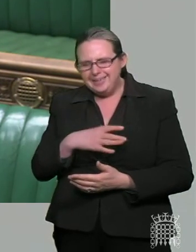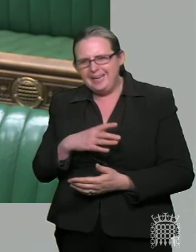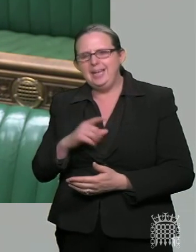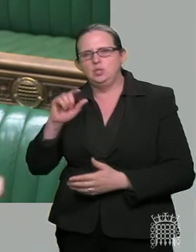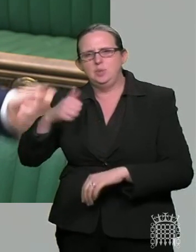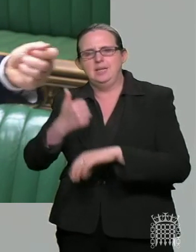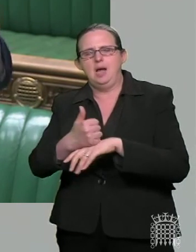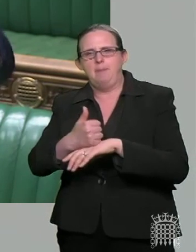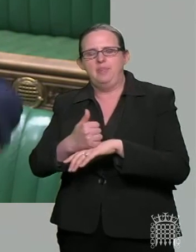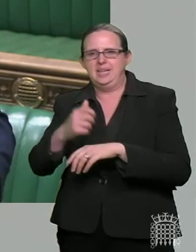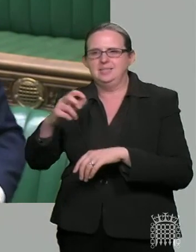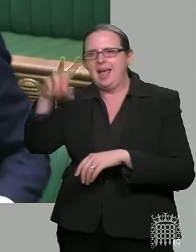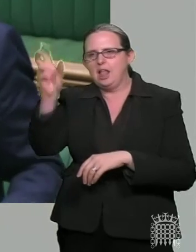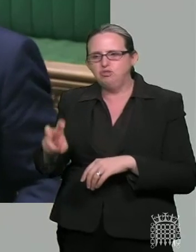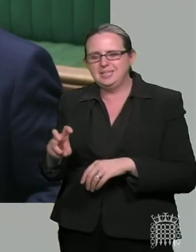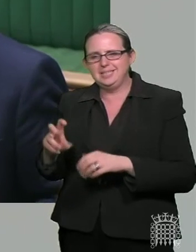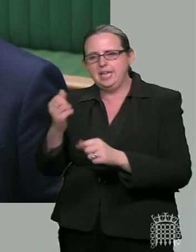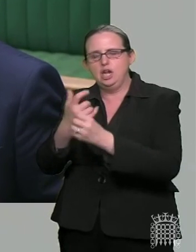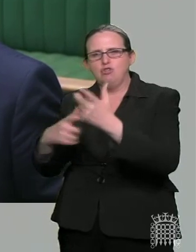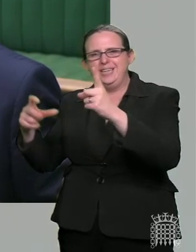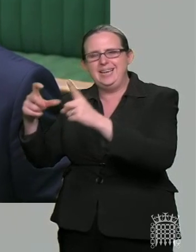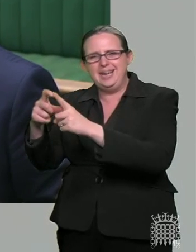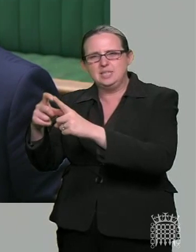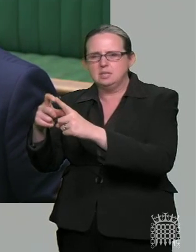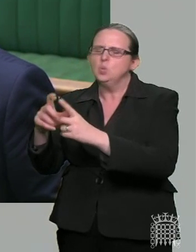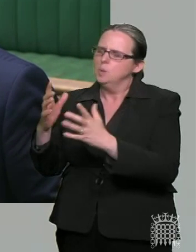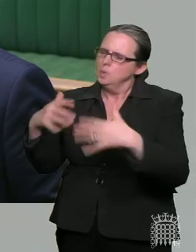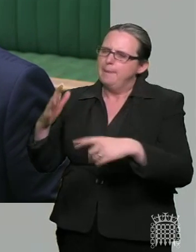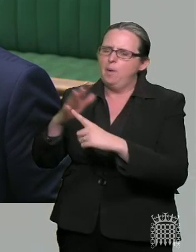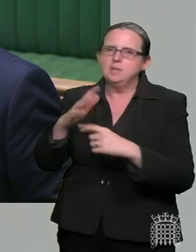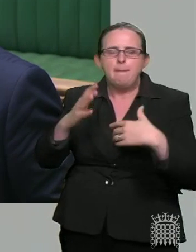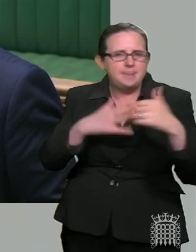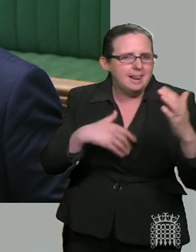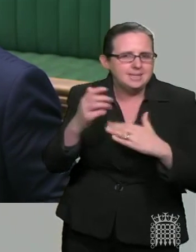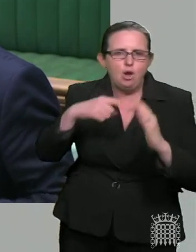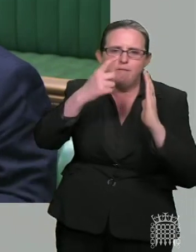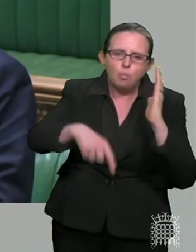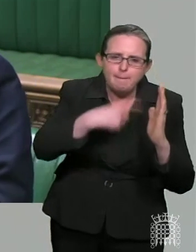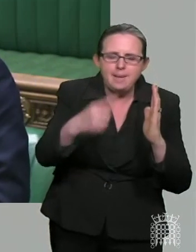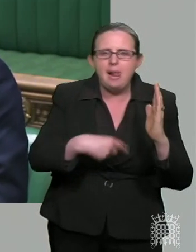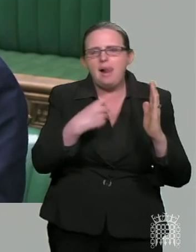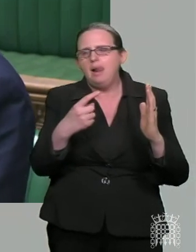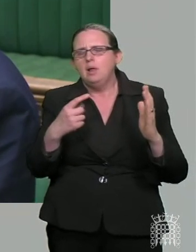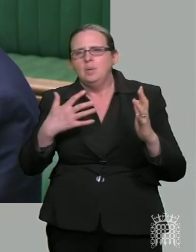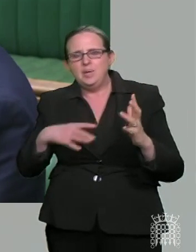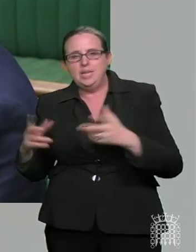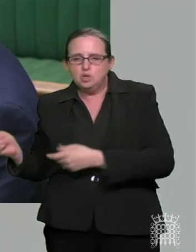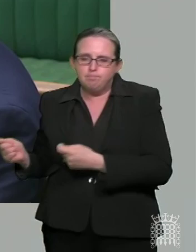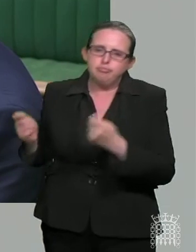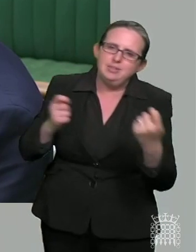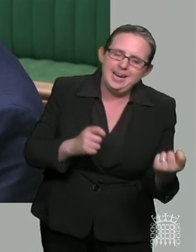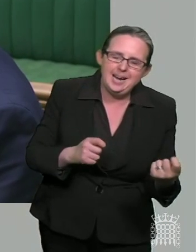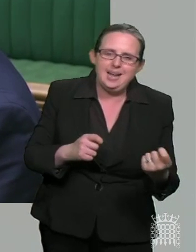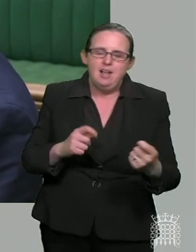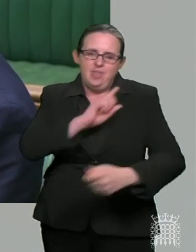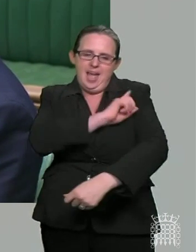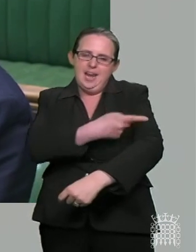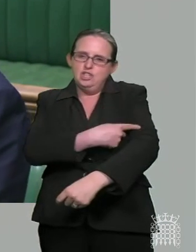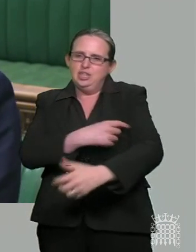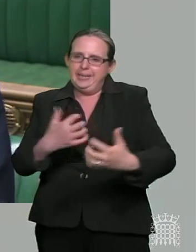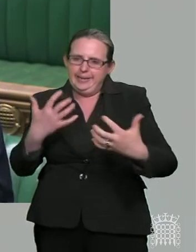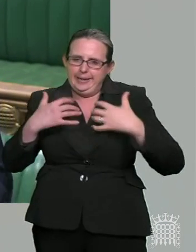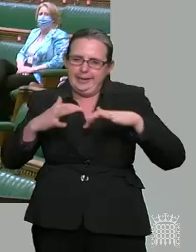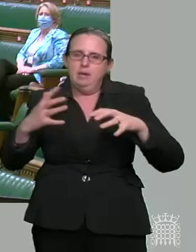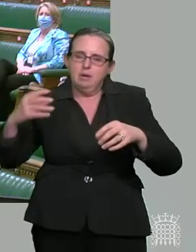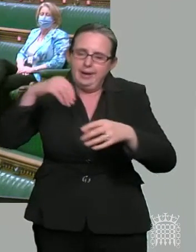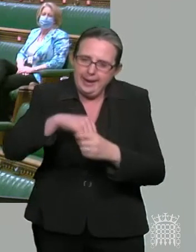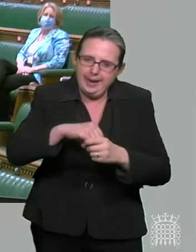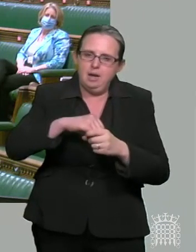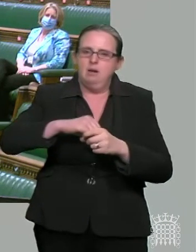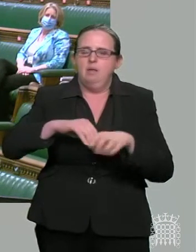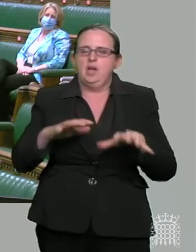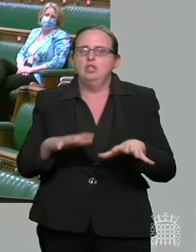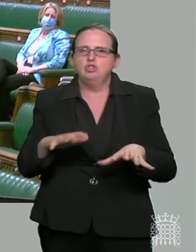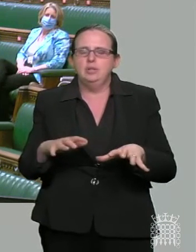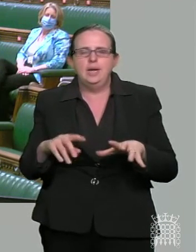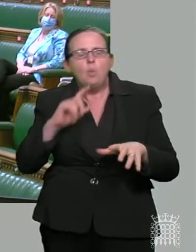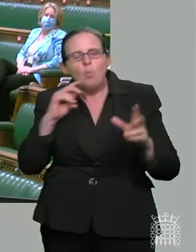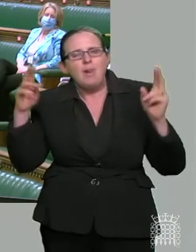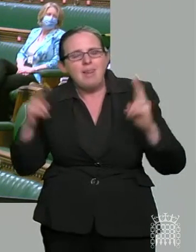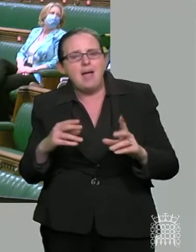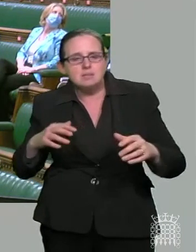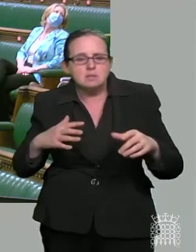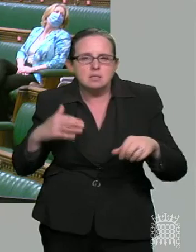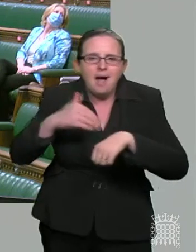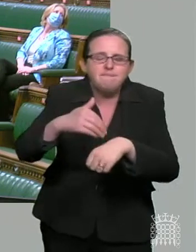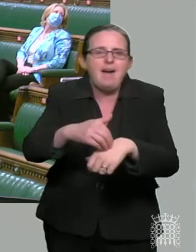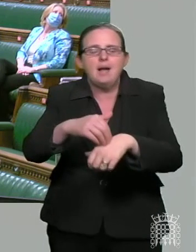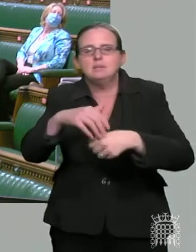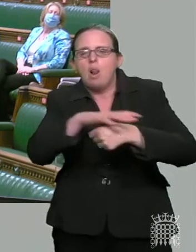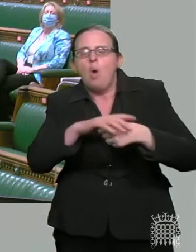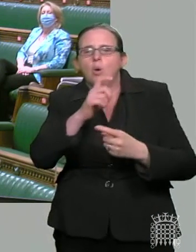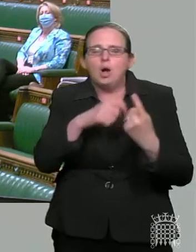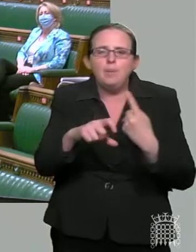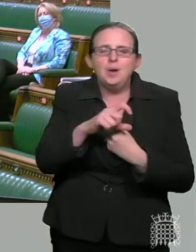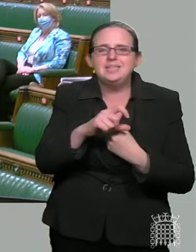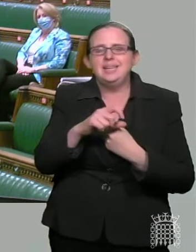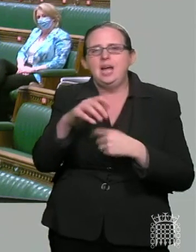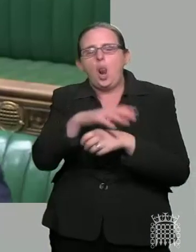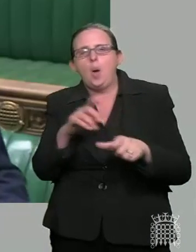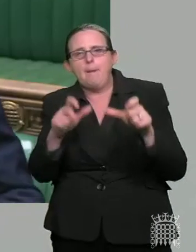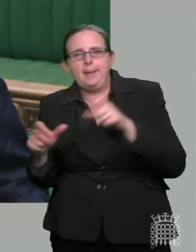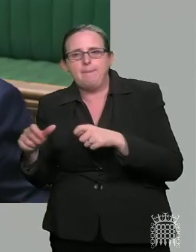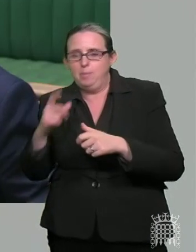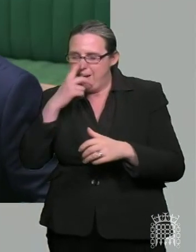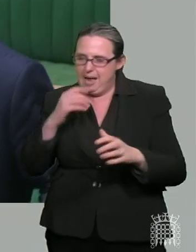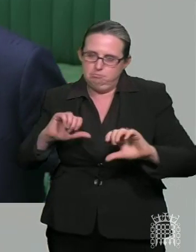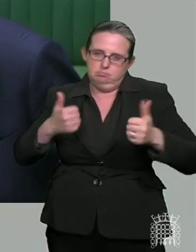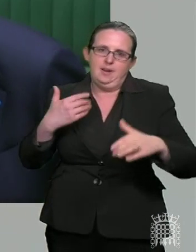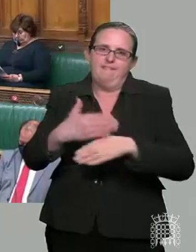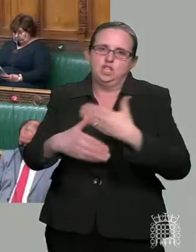As well as building the fantastic windmills, it is vital that we bring the energy onshore in a way that has minimal disruption for local communities and enables us to maximise efficiency.